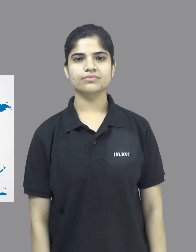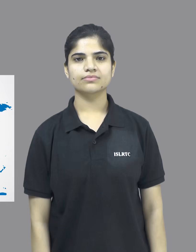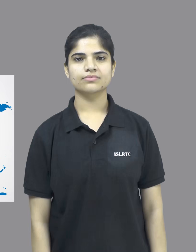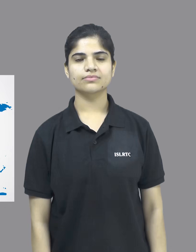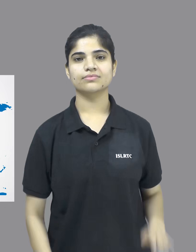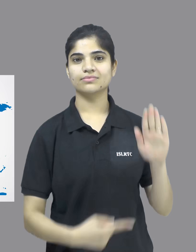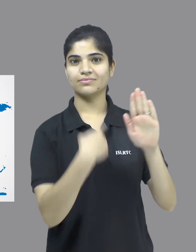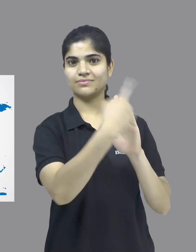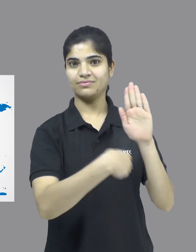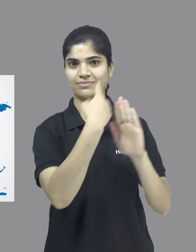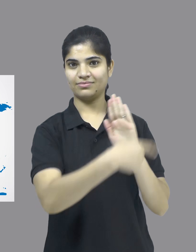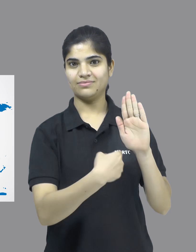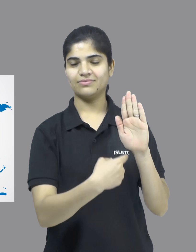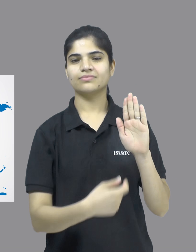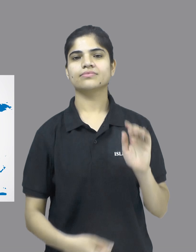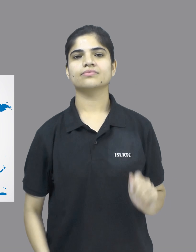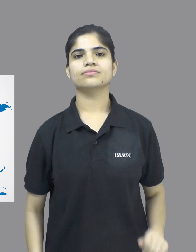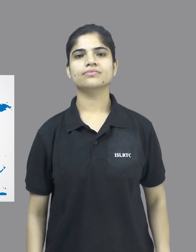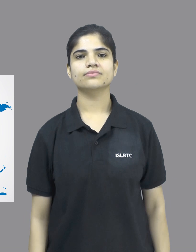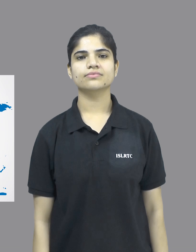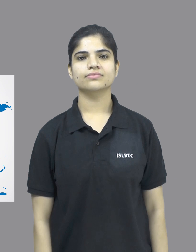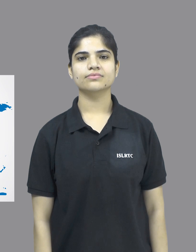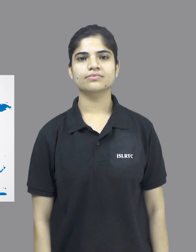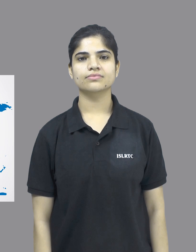Sri Lanka